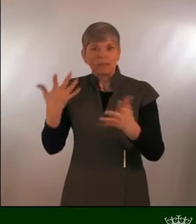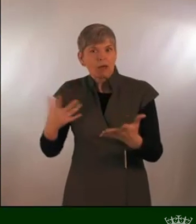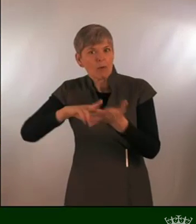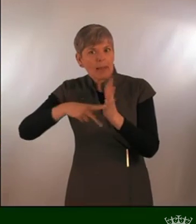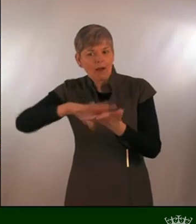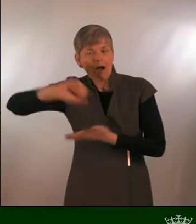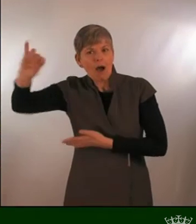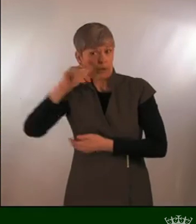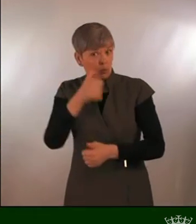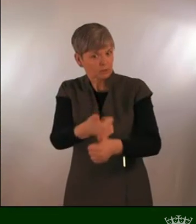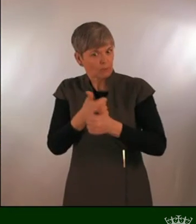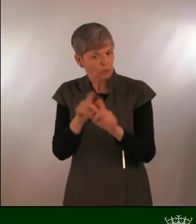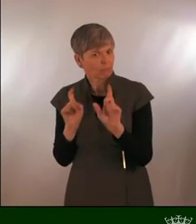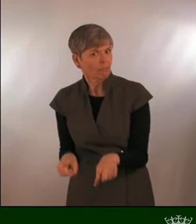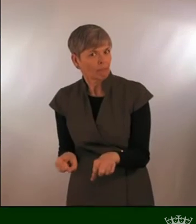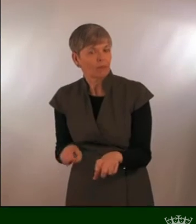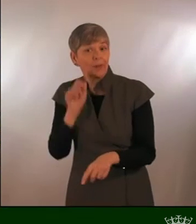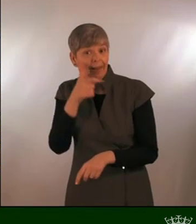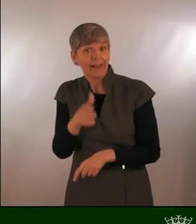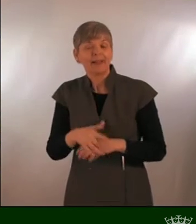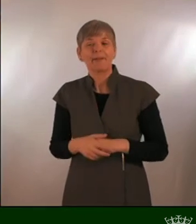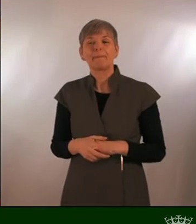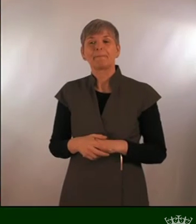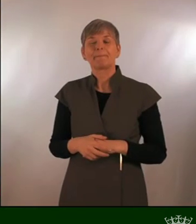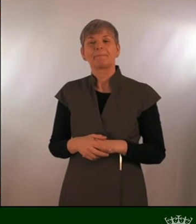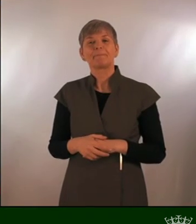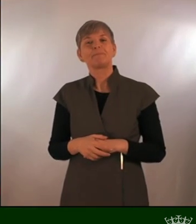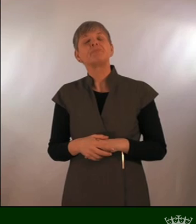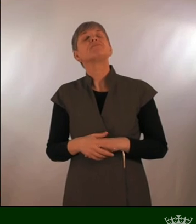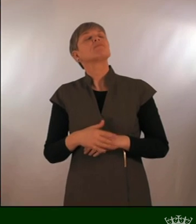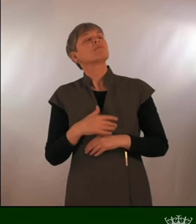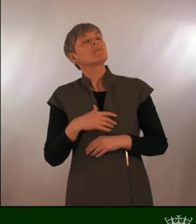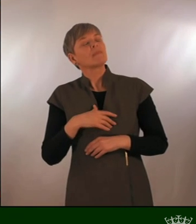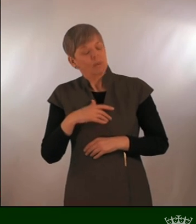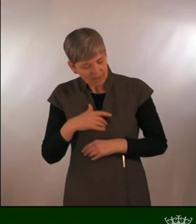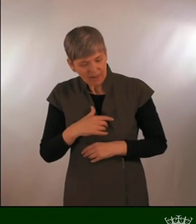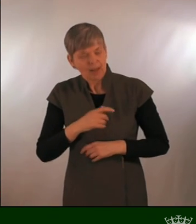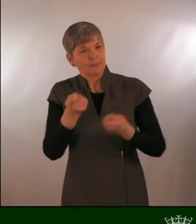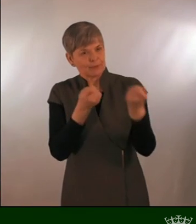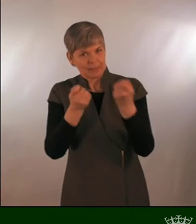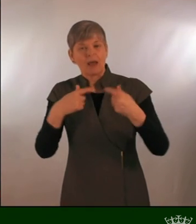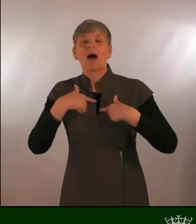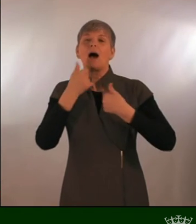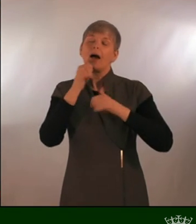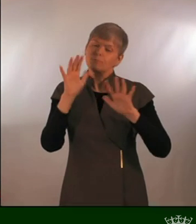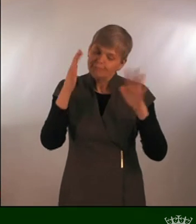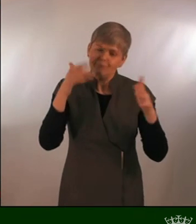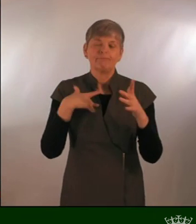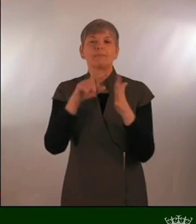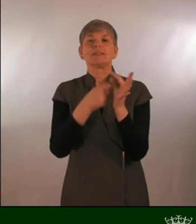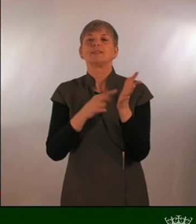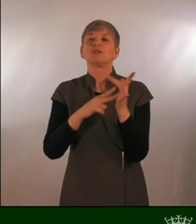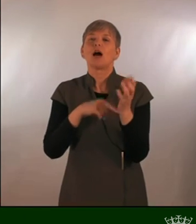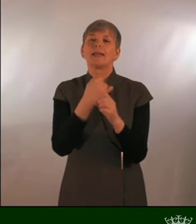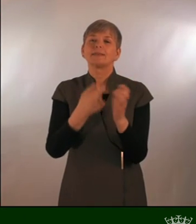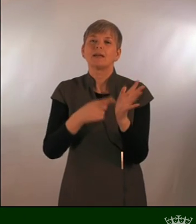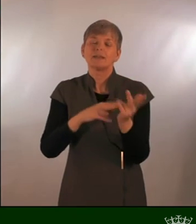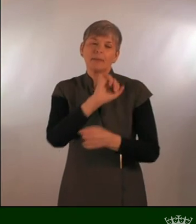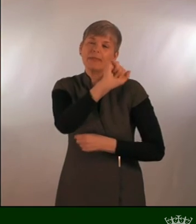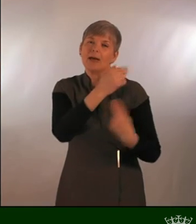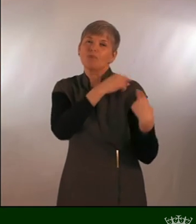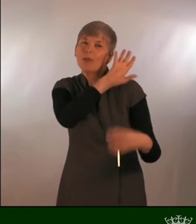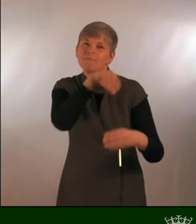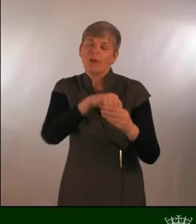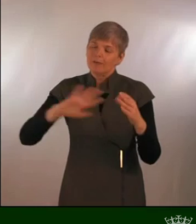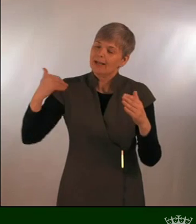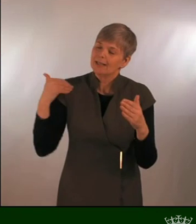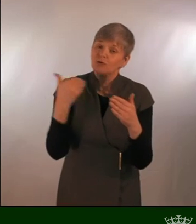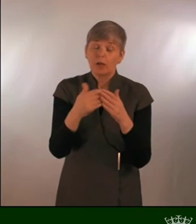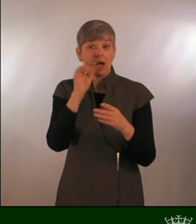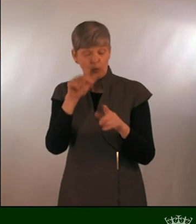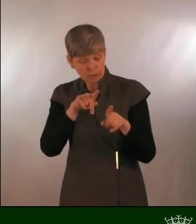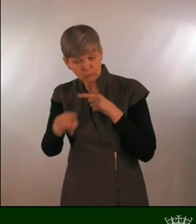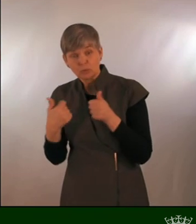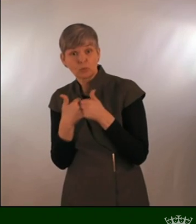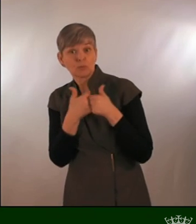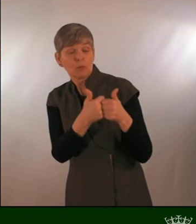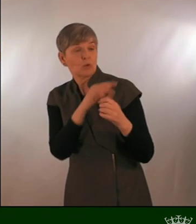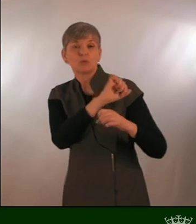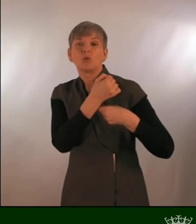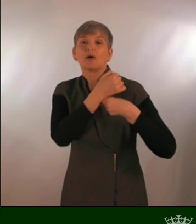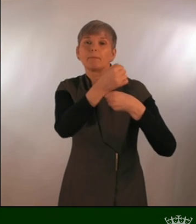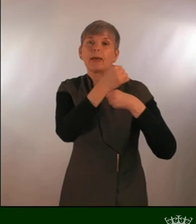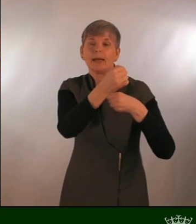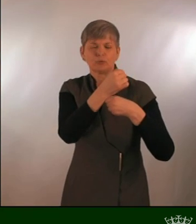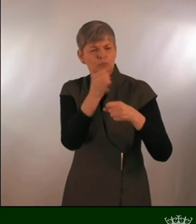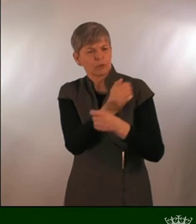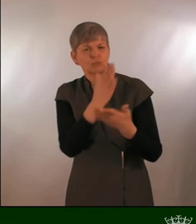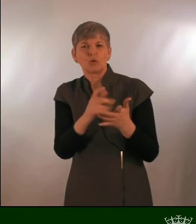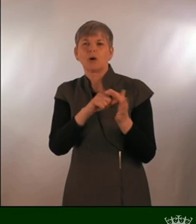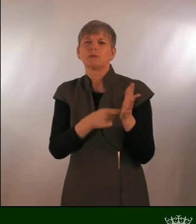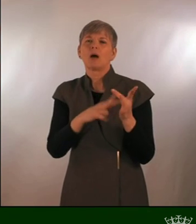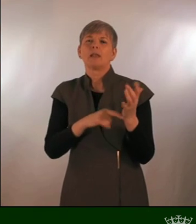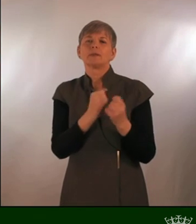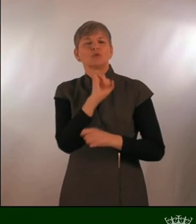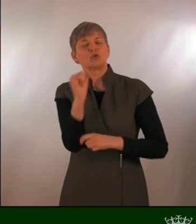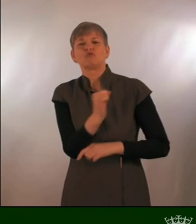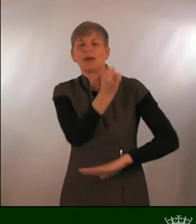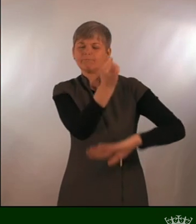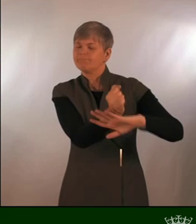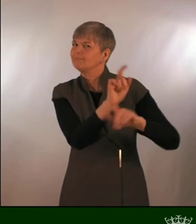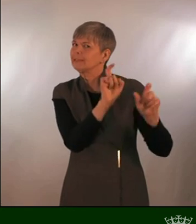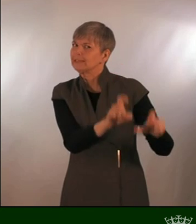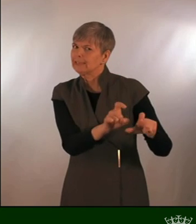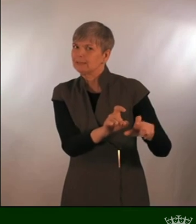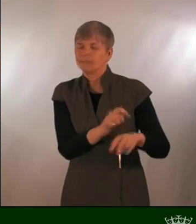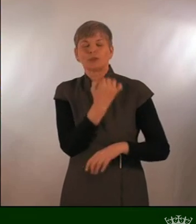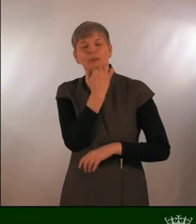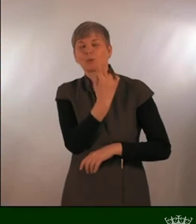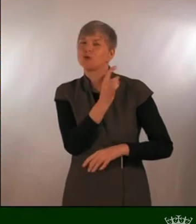I congratulate my honourable Friend and the people of Darlington on the historic role they played in our railway history and heritage, and I will do what I can to support his campaign to prevent Darlington from being despoiled of the iconic Locomotion No.